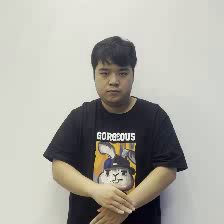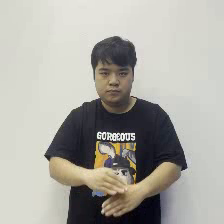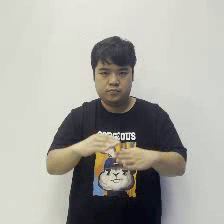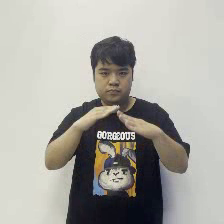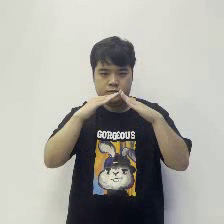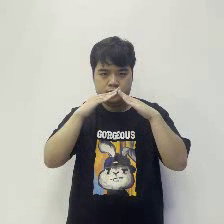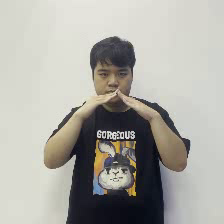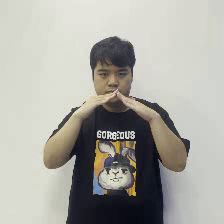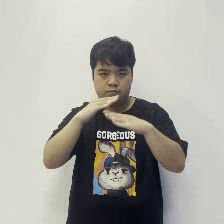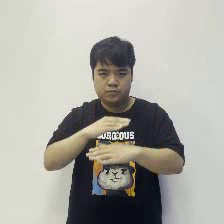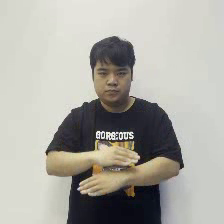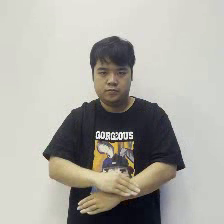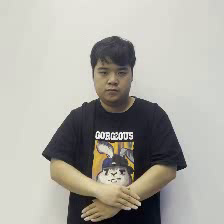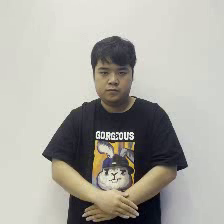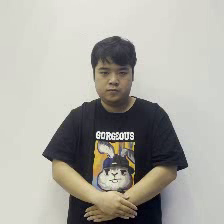Nhà